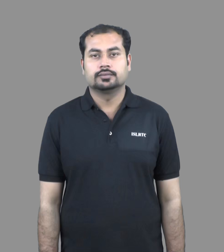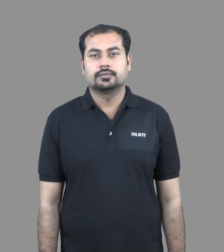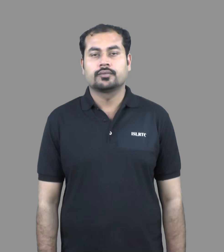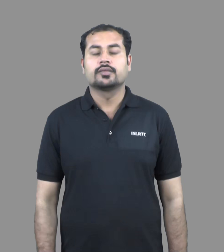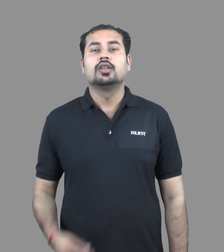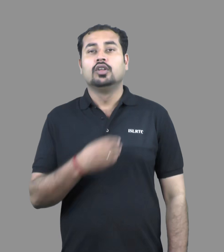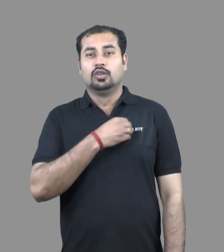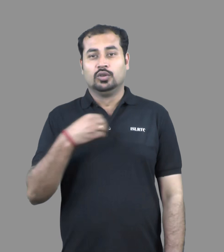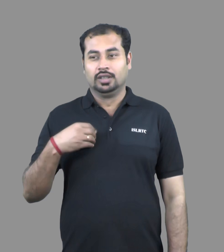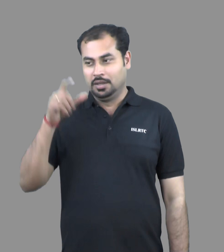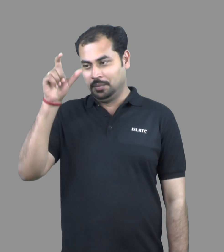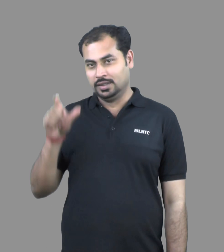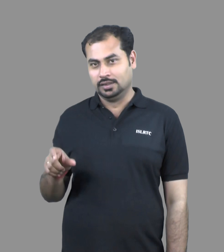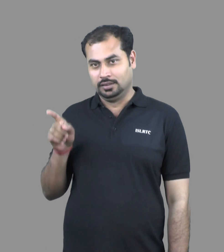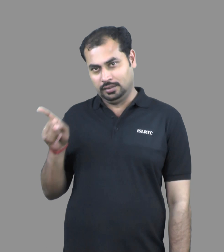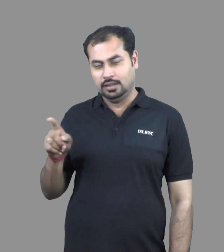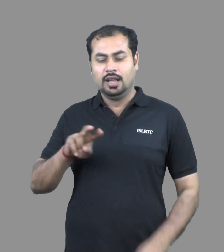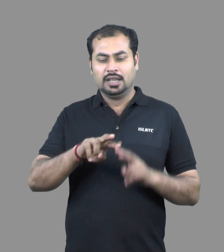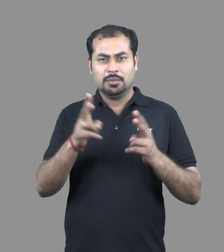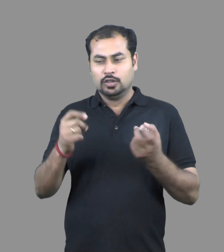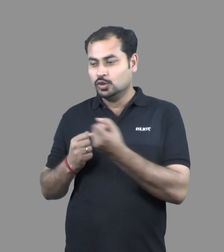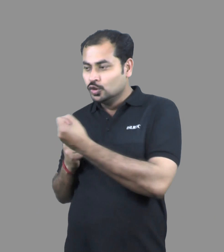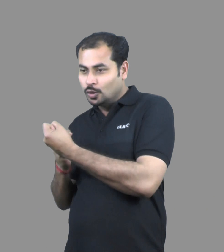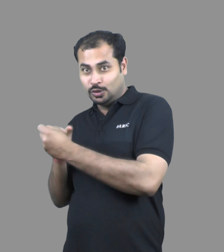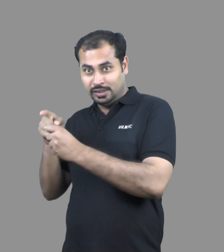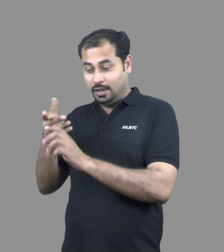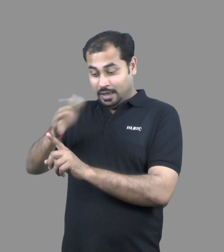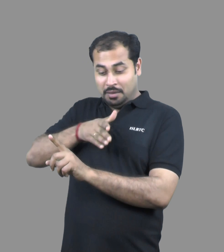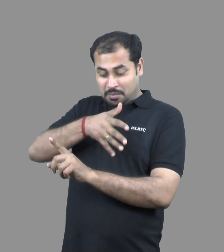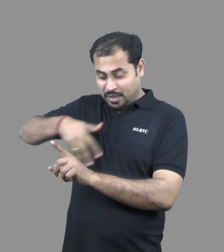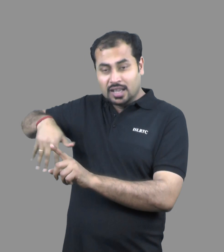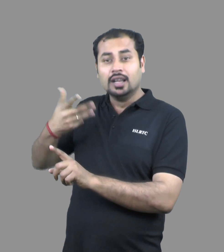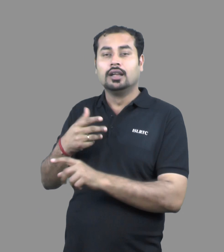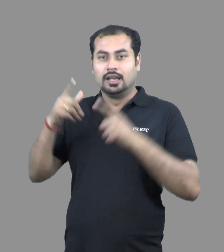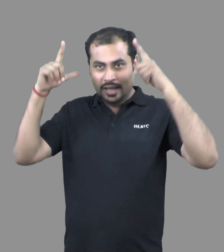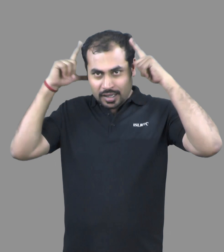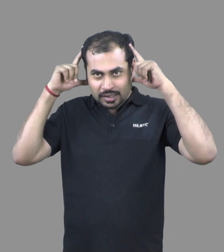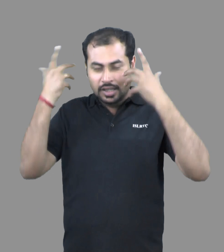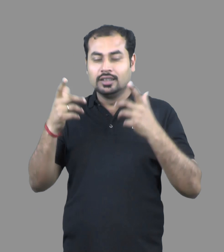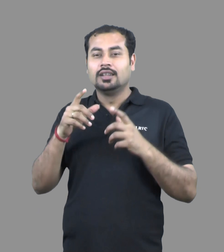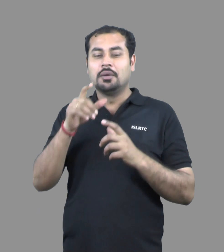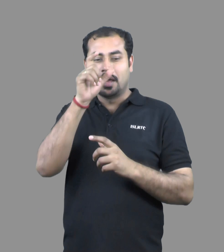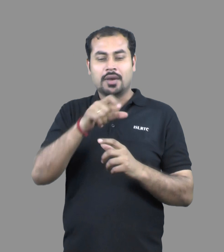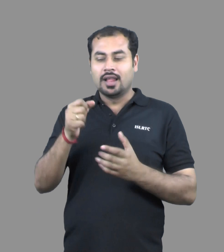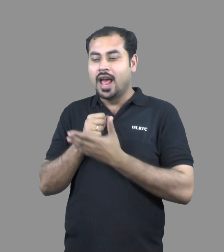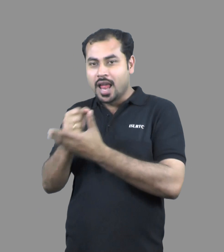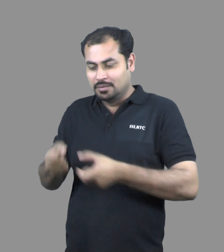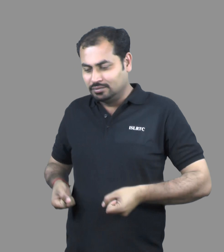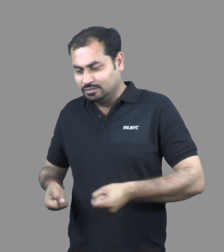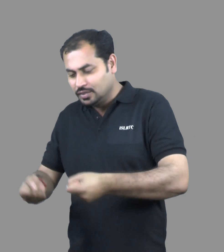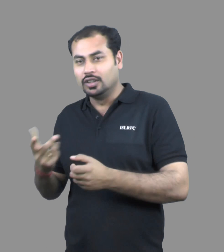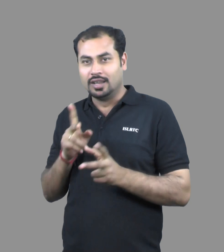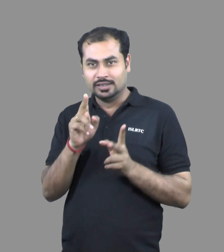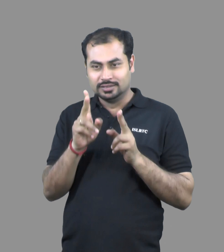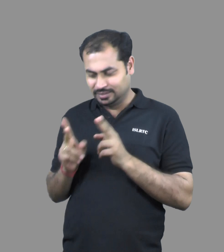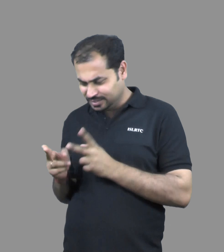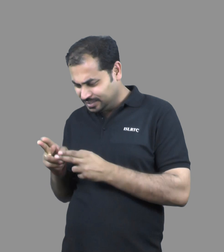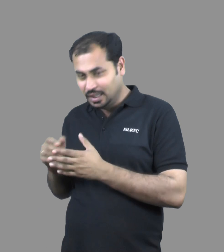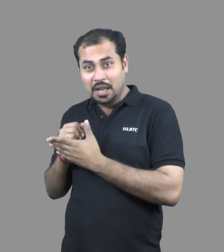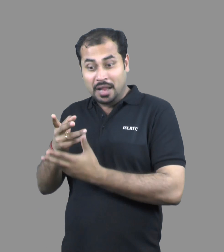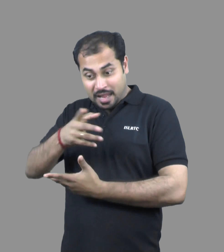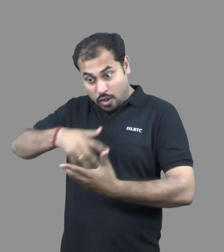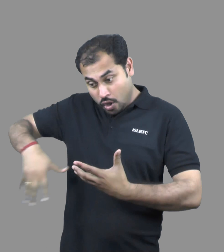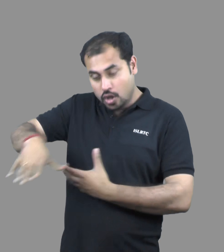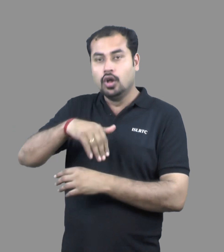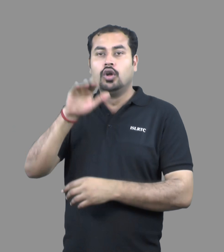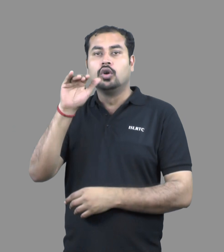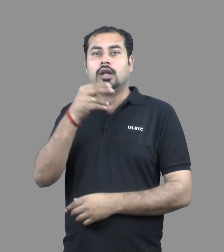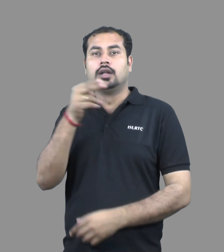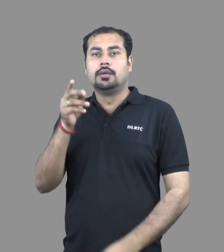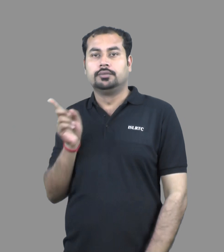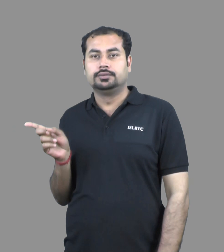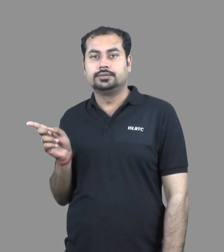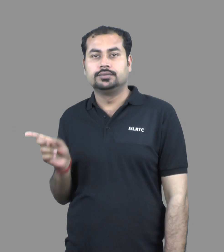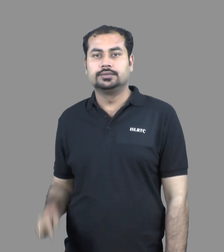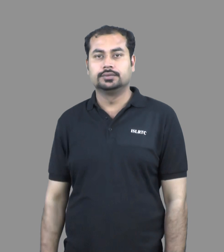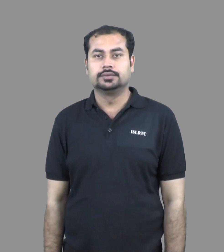Paramedics